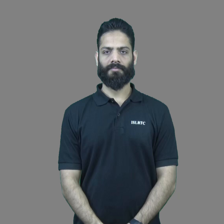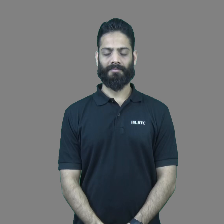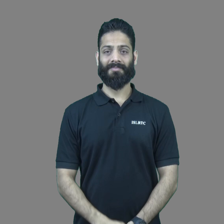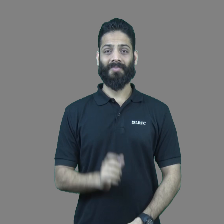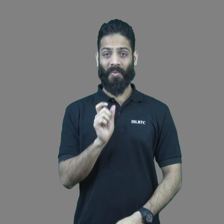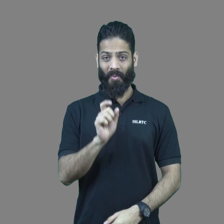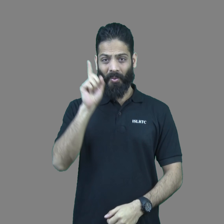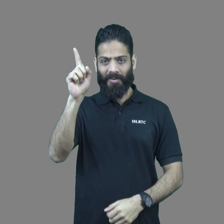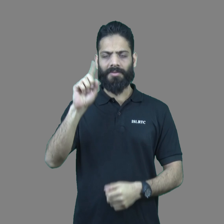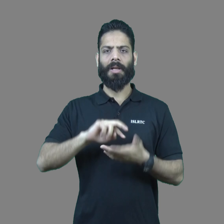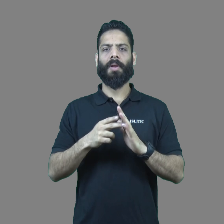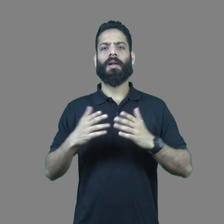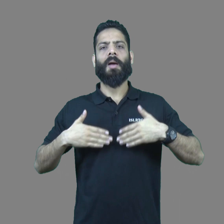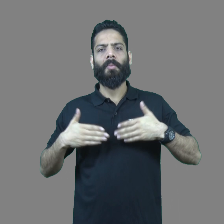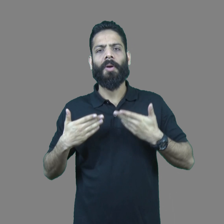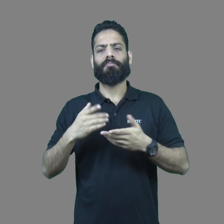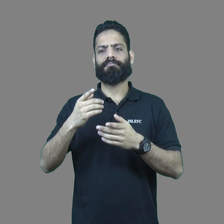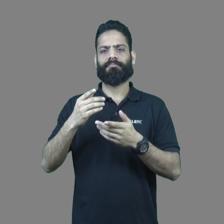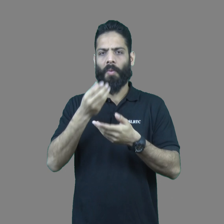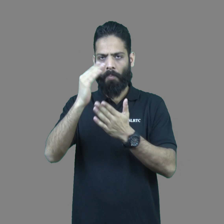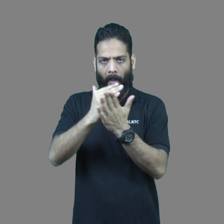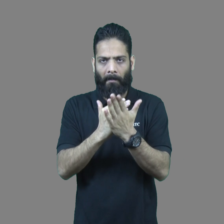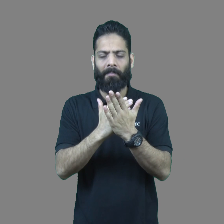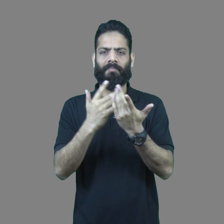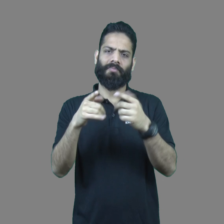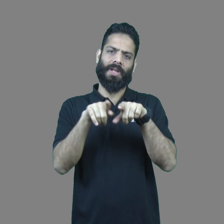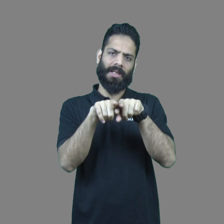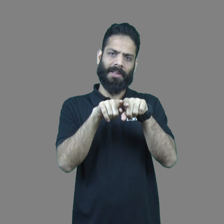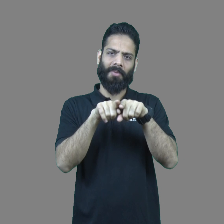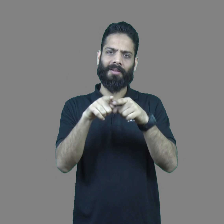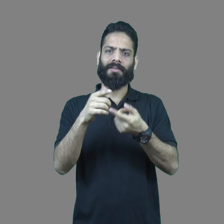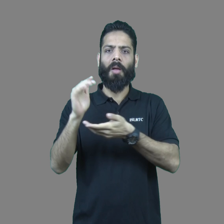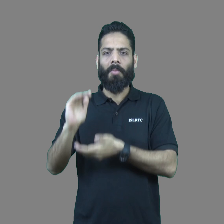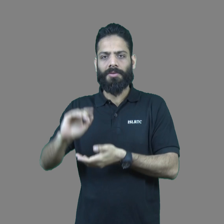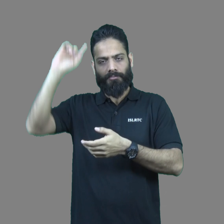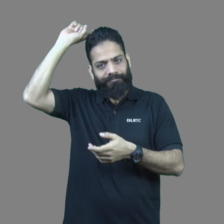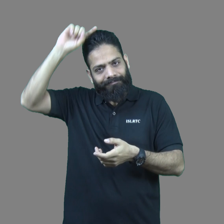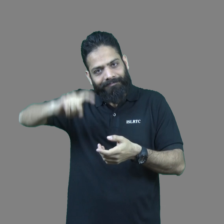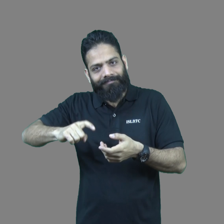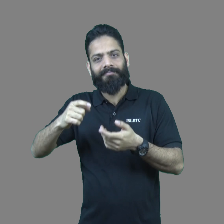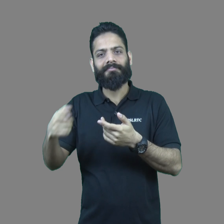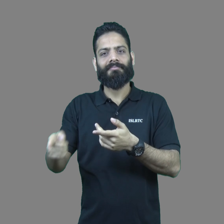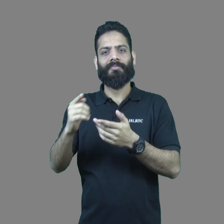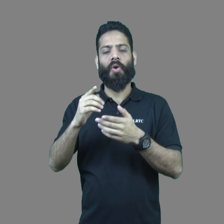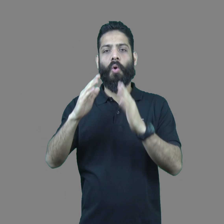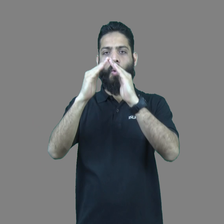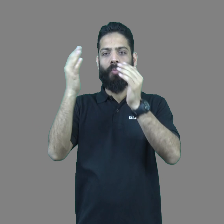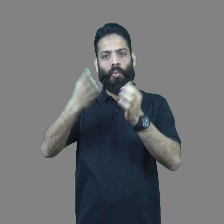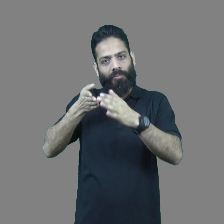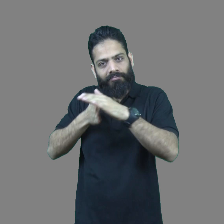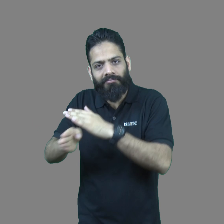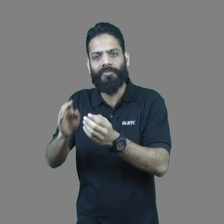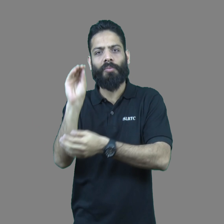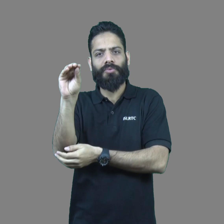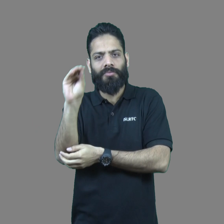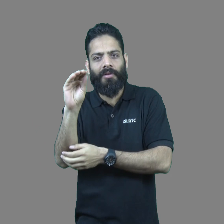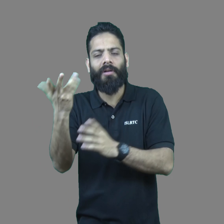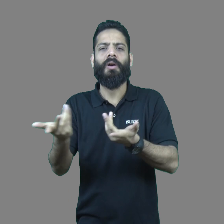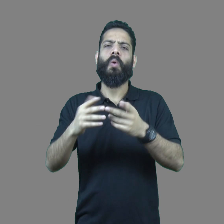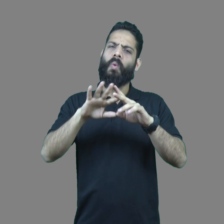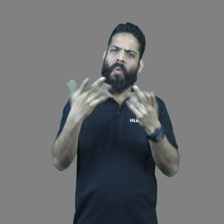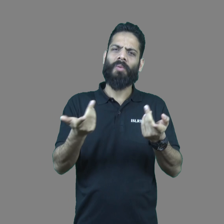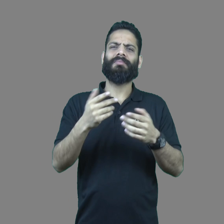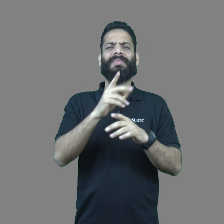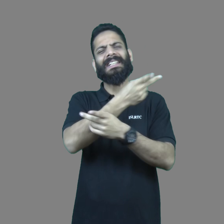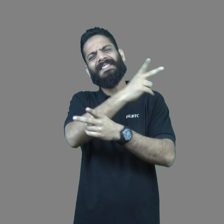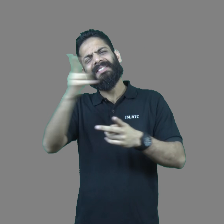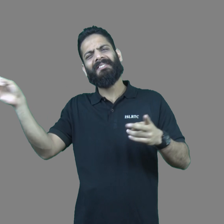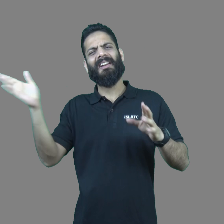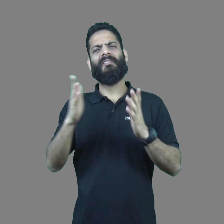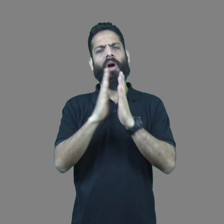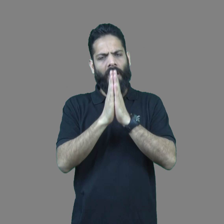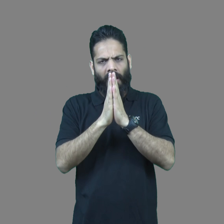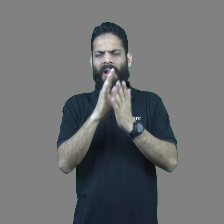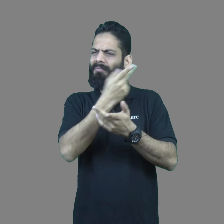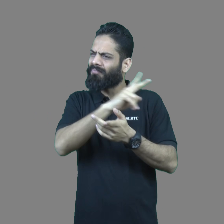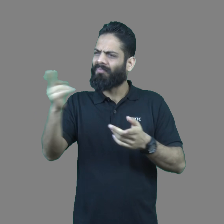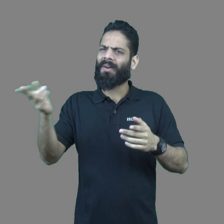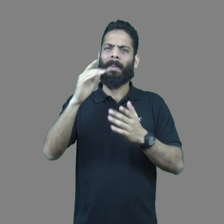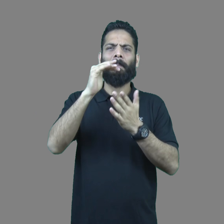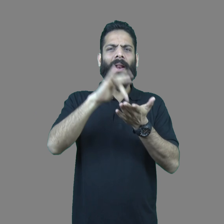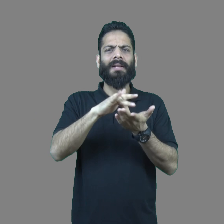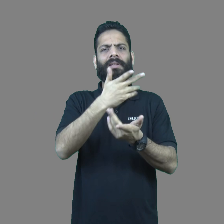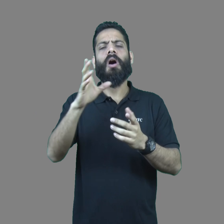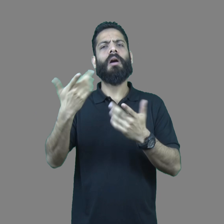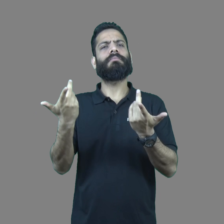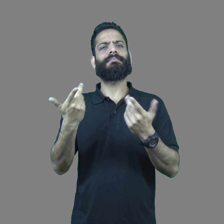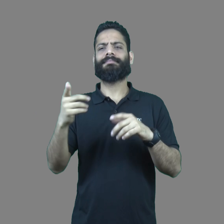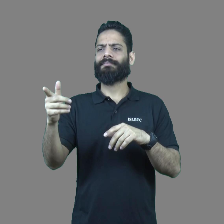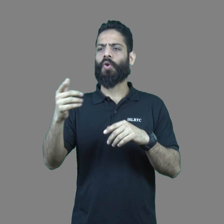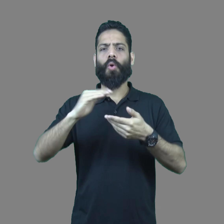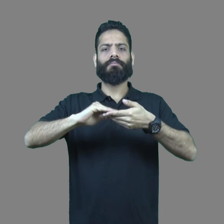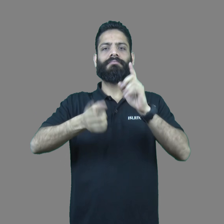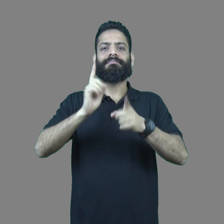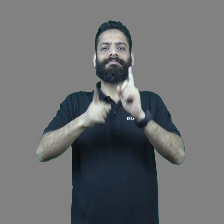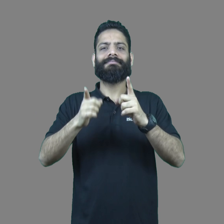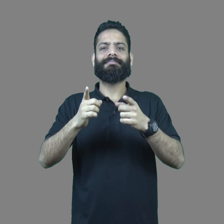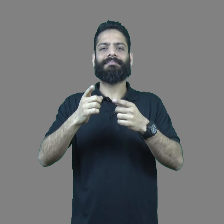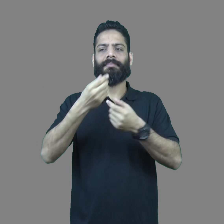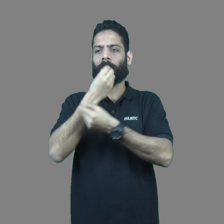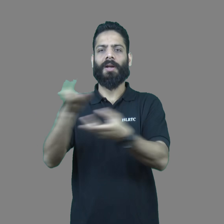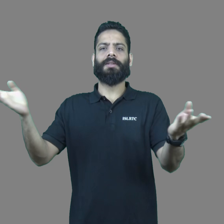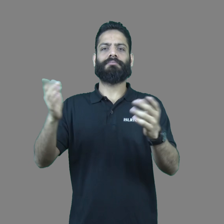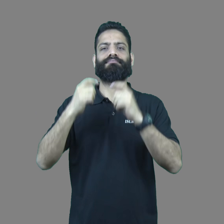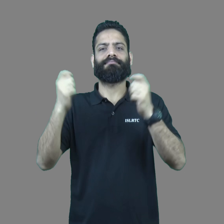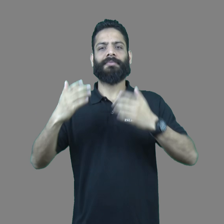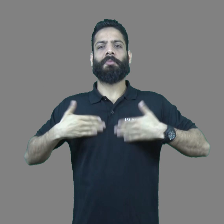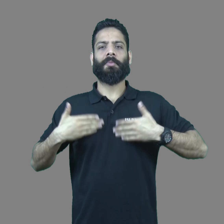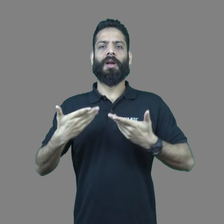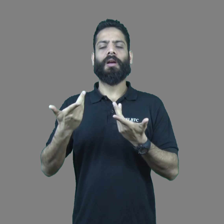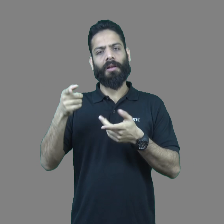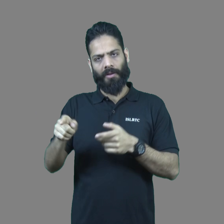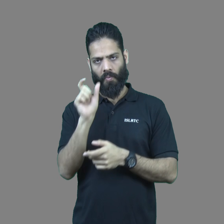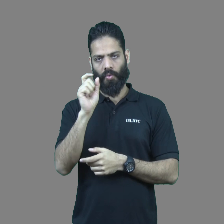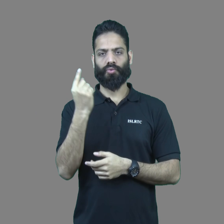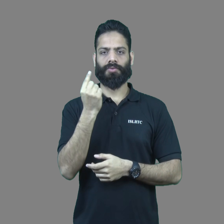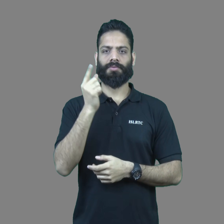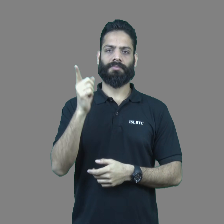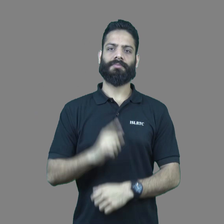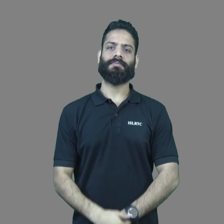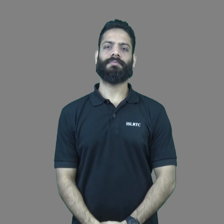Ceremony